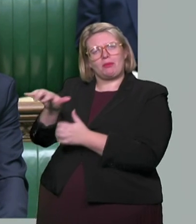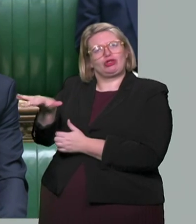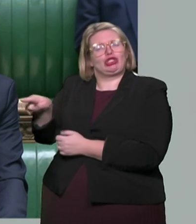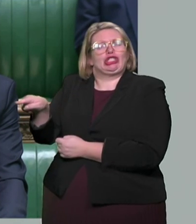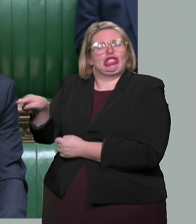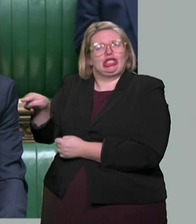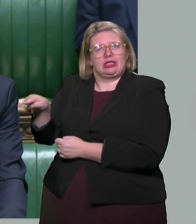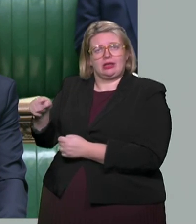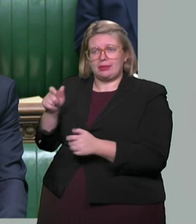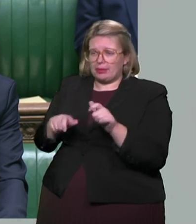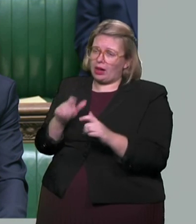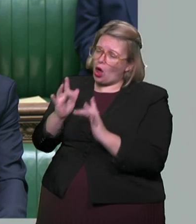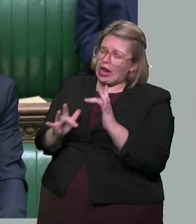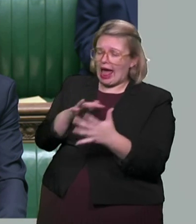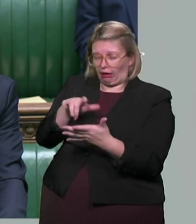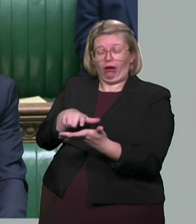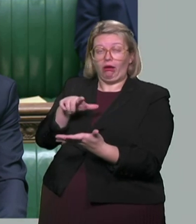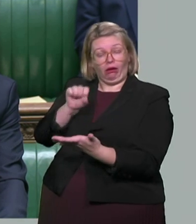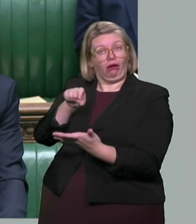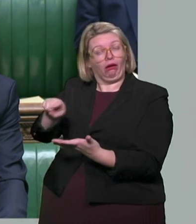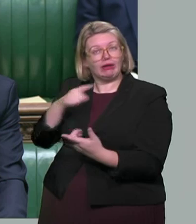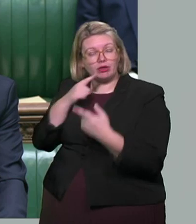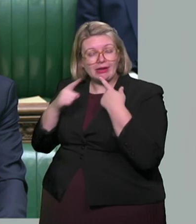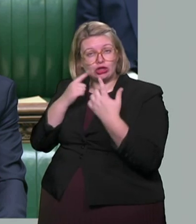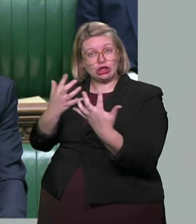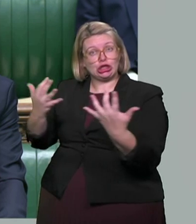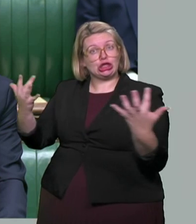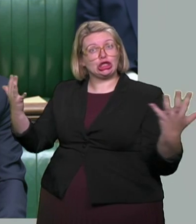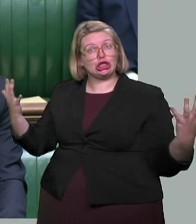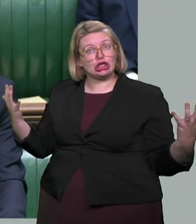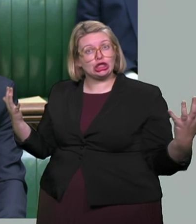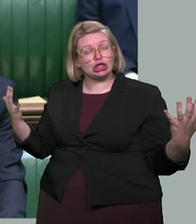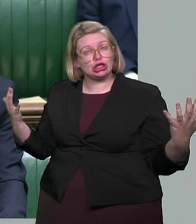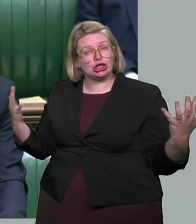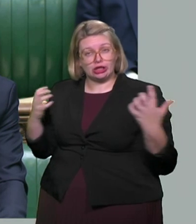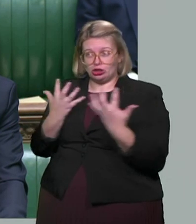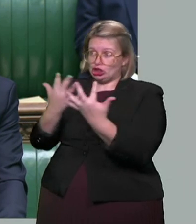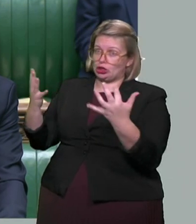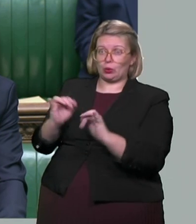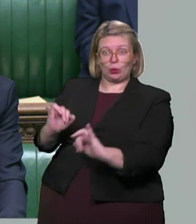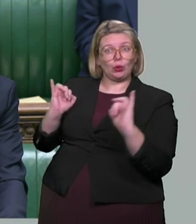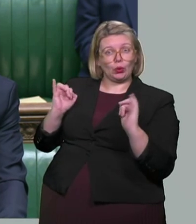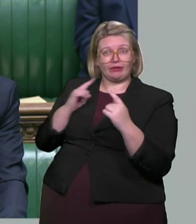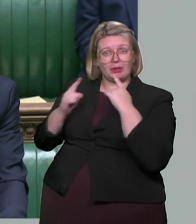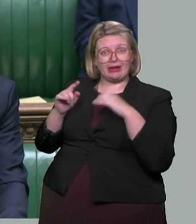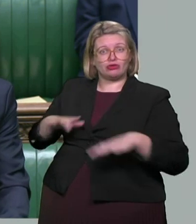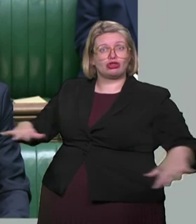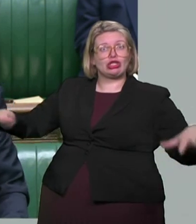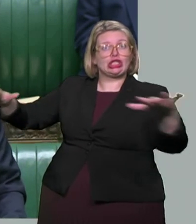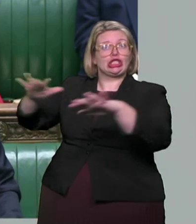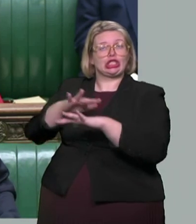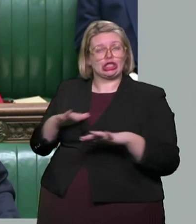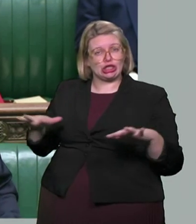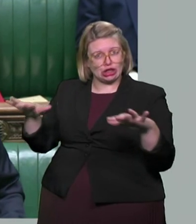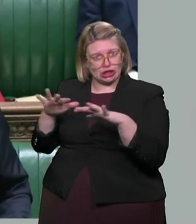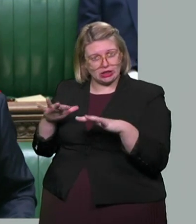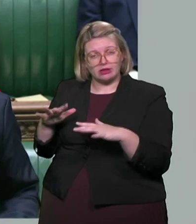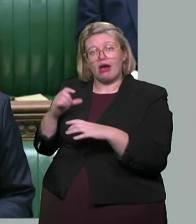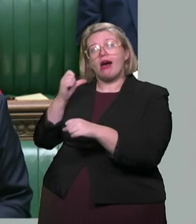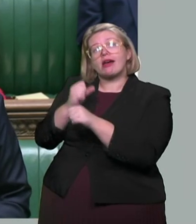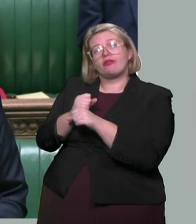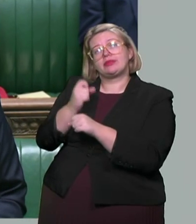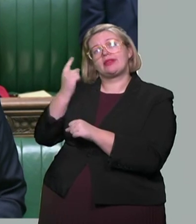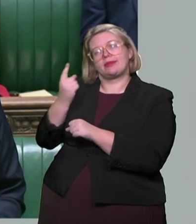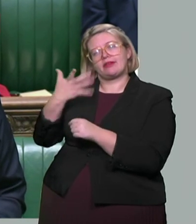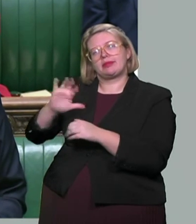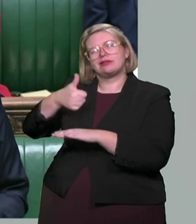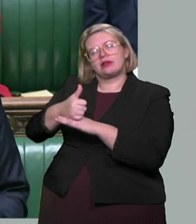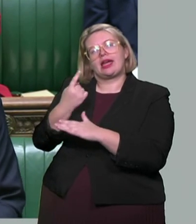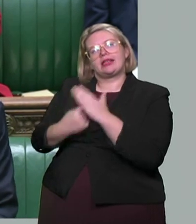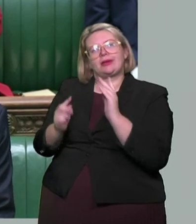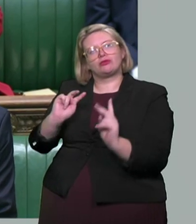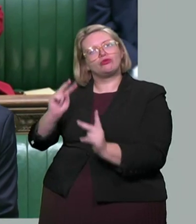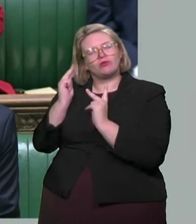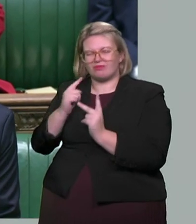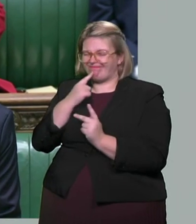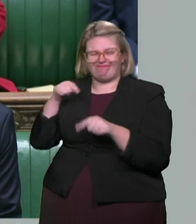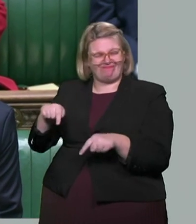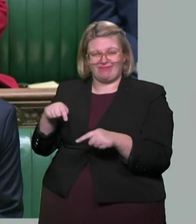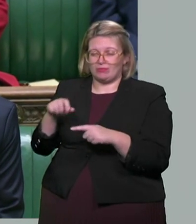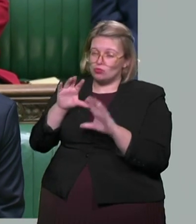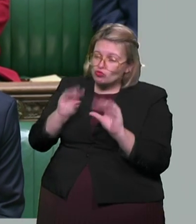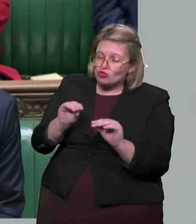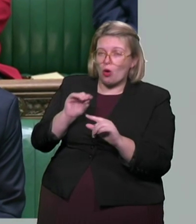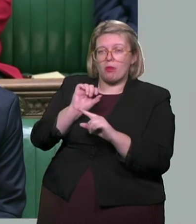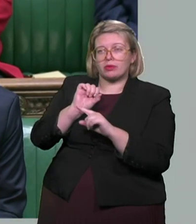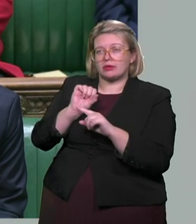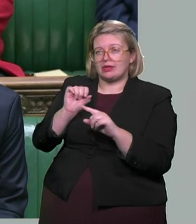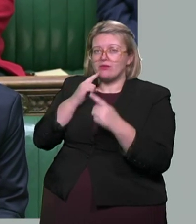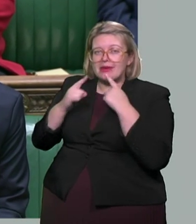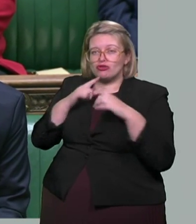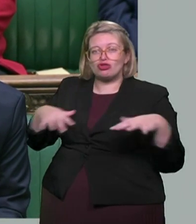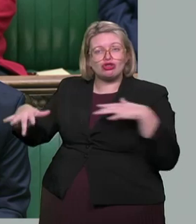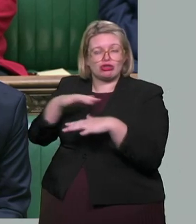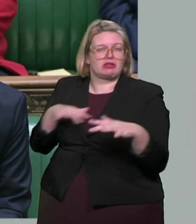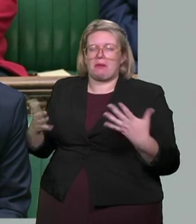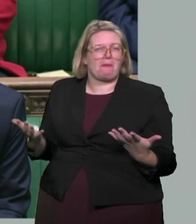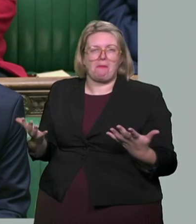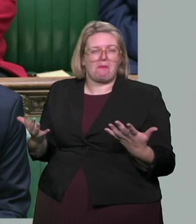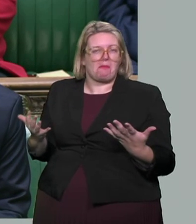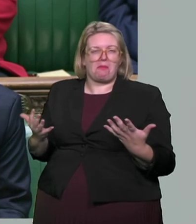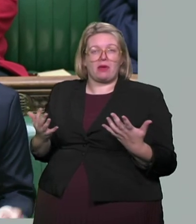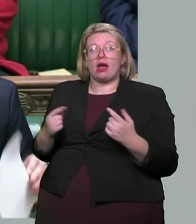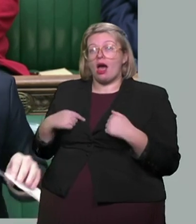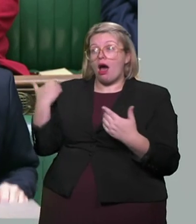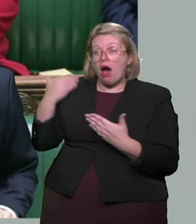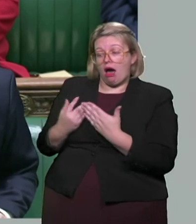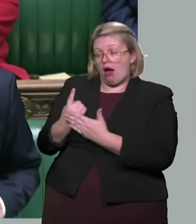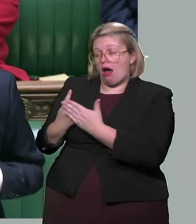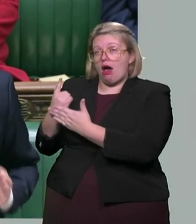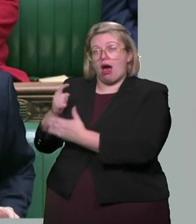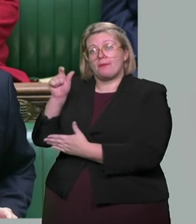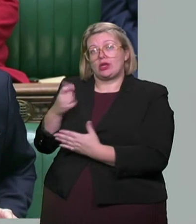The Government’s own independent reviewer has said that there is “no evidence” that the Government’s key deradicalisation programme is effective—that is the Government’s independent reviewer saying that—and we have seen a spate of lone-attack killings, with the perpetrator invariably radicalised online.